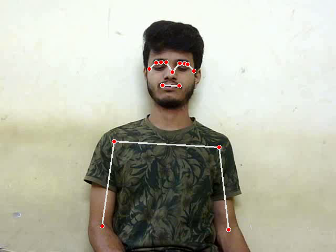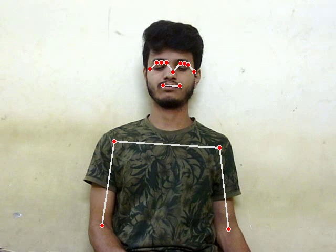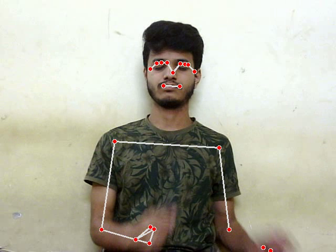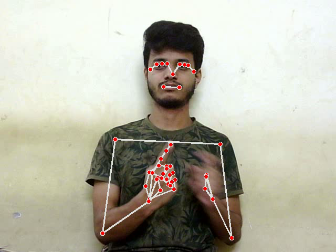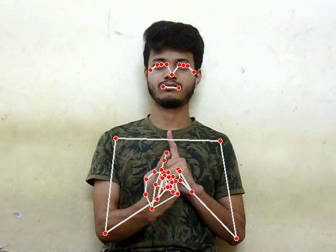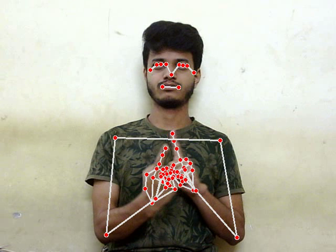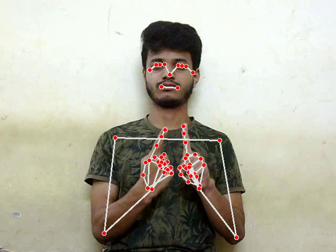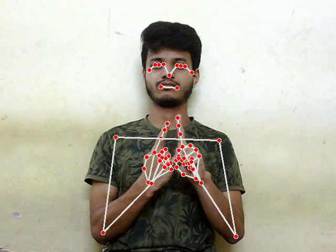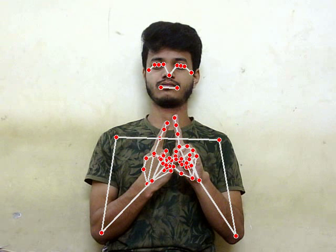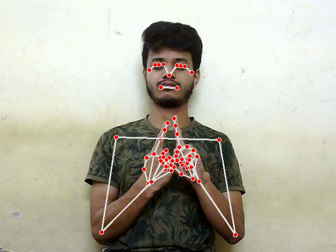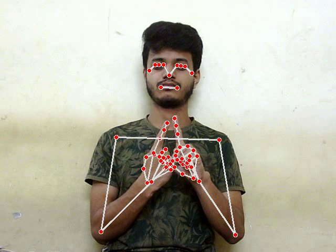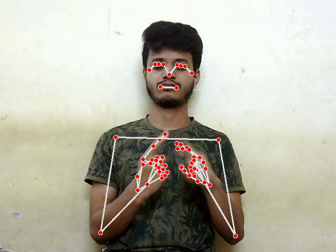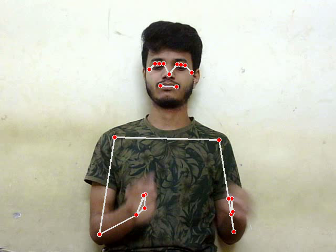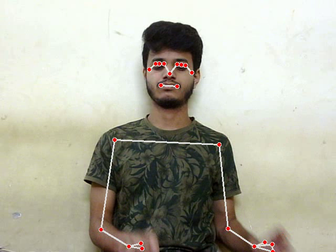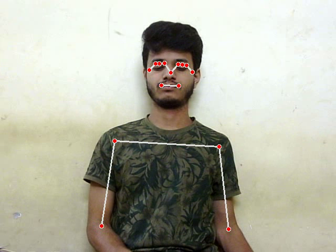meet